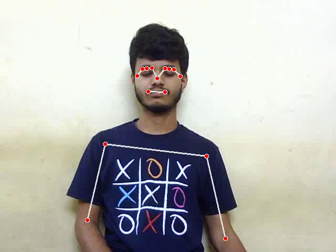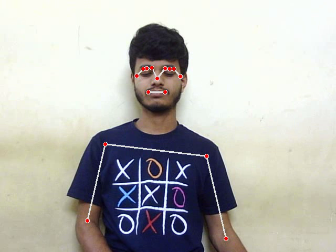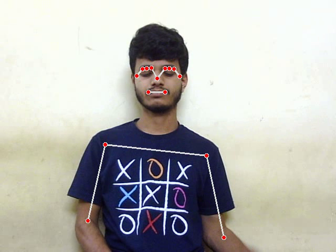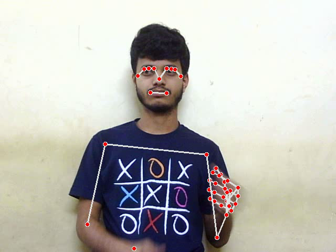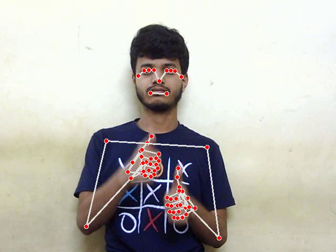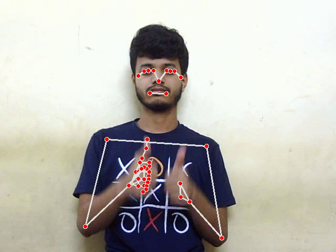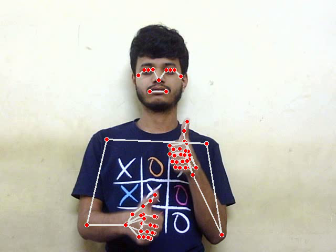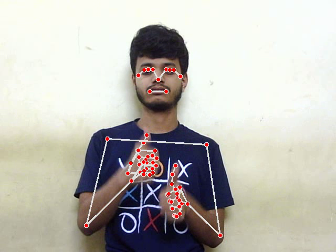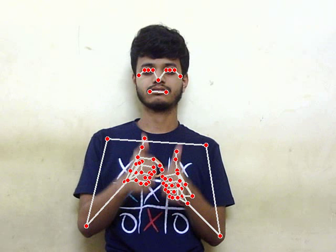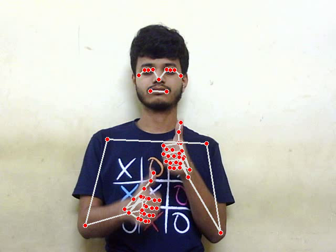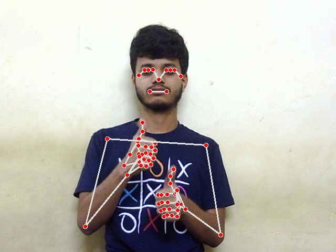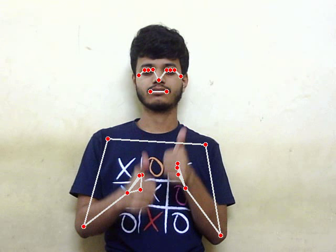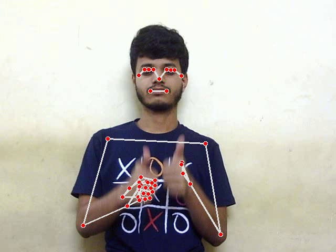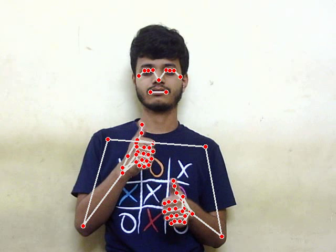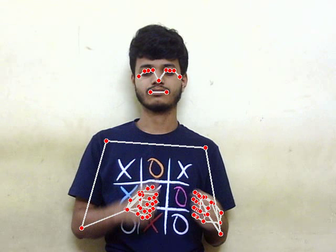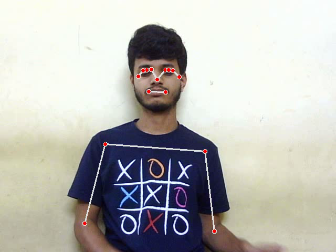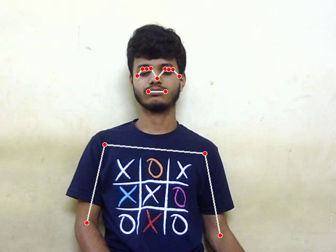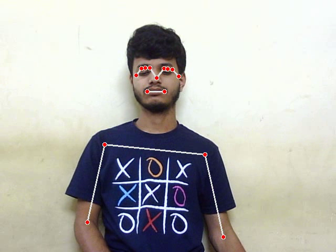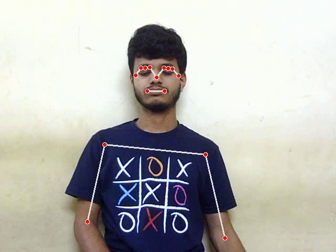which